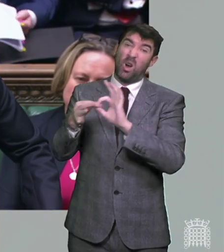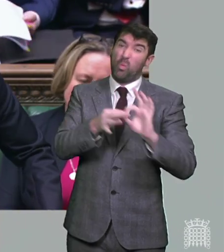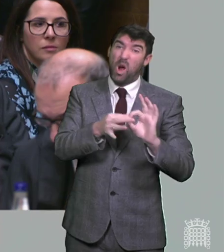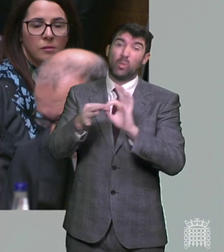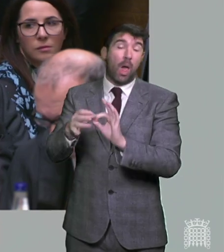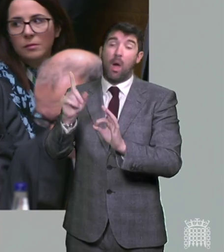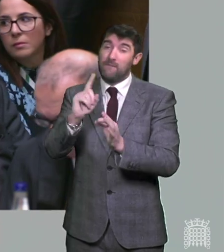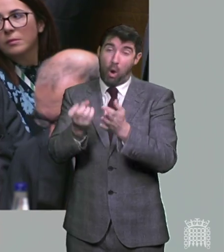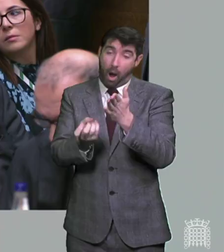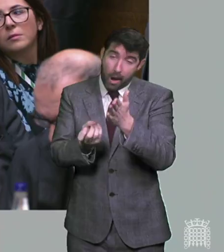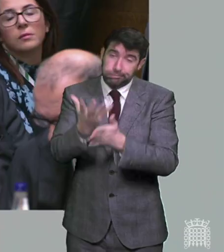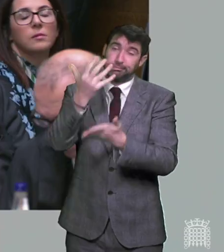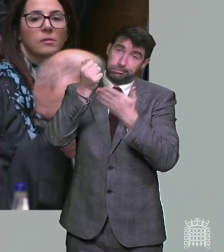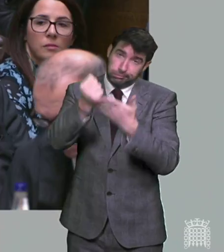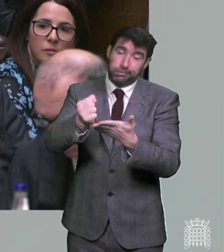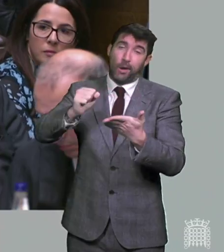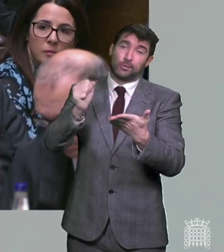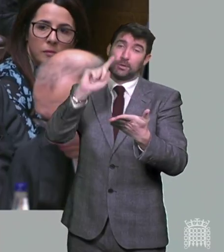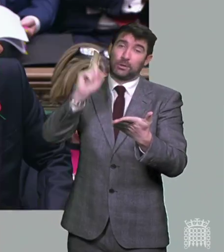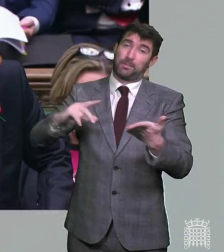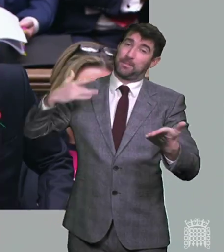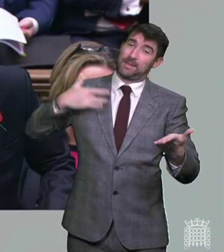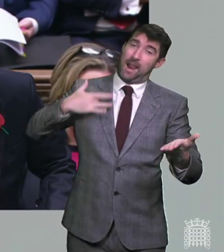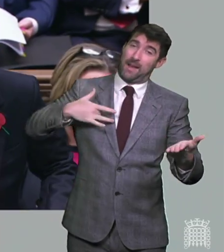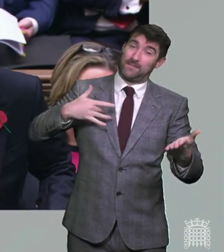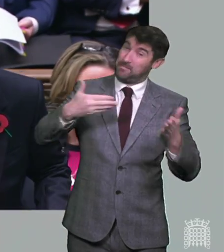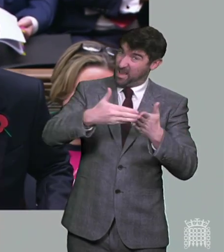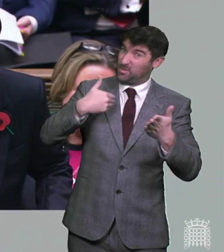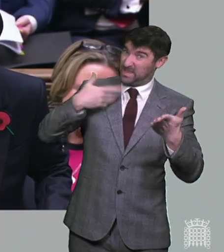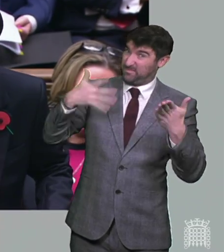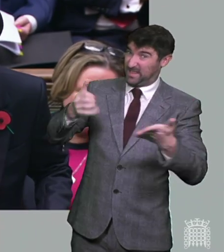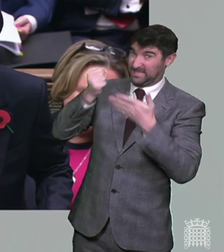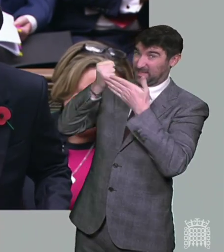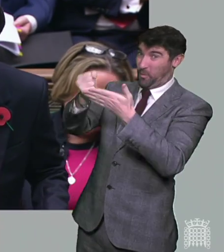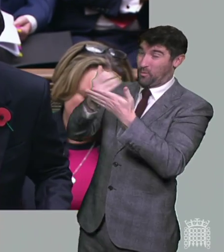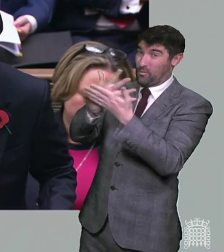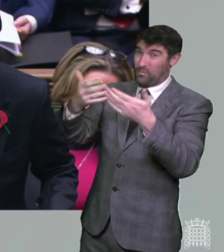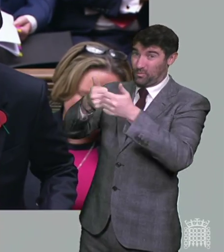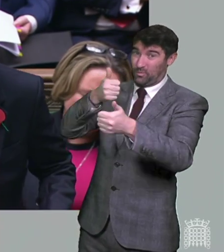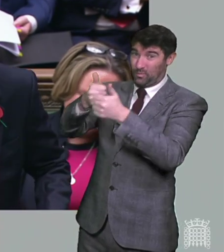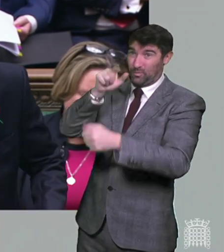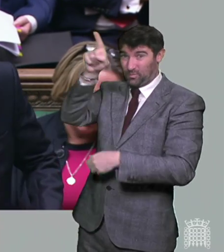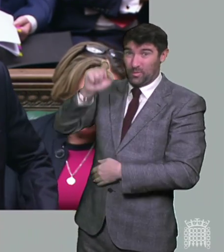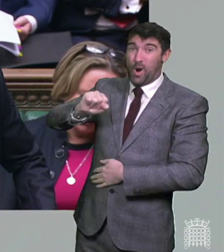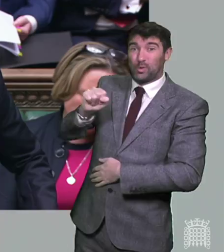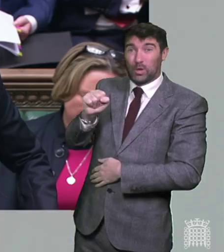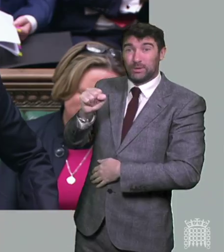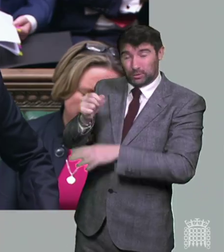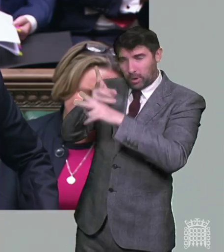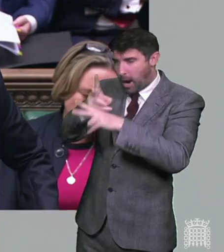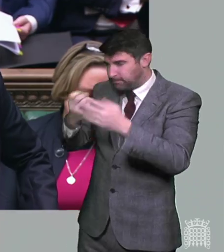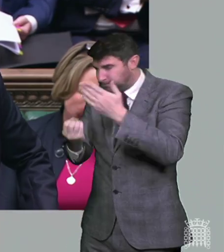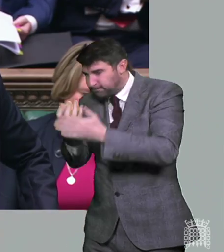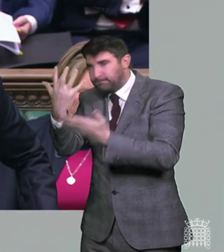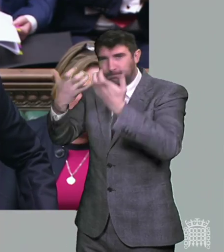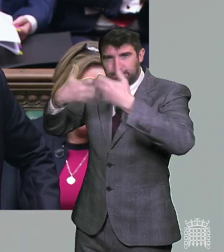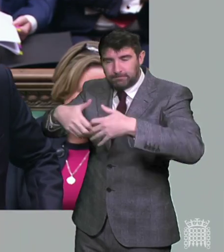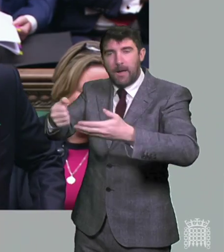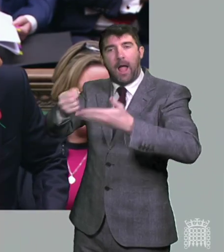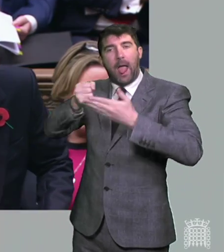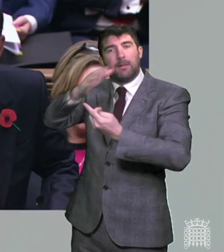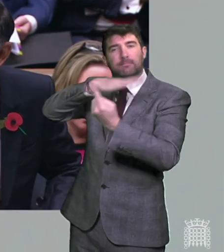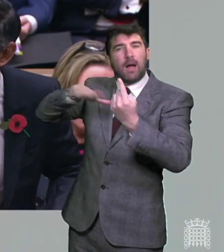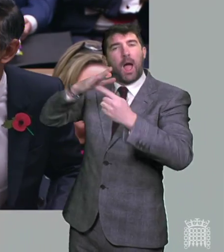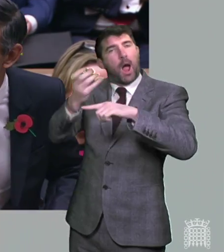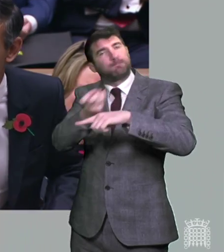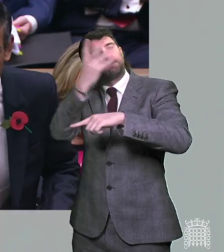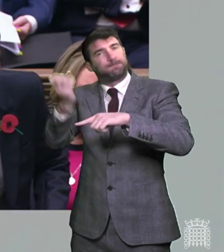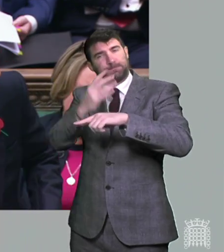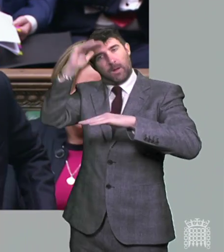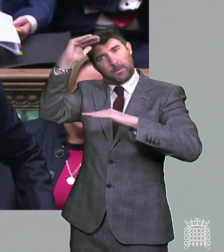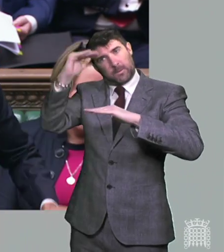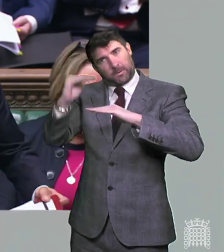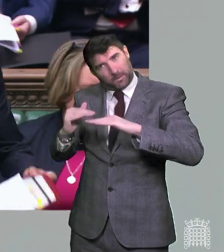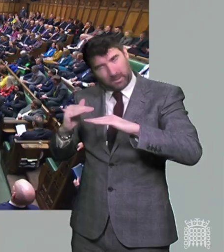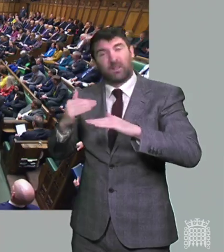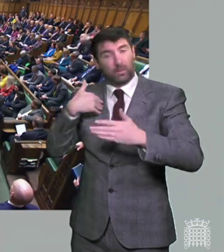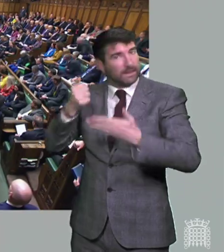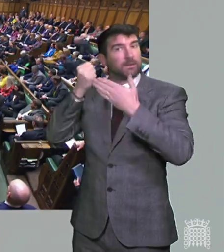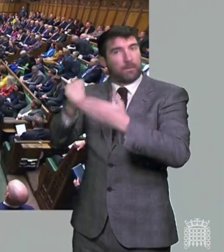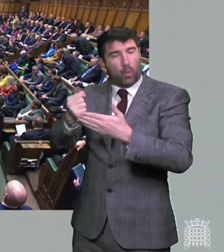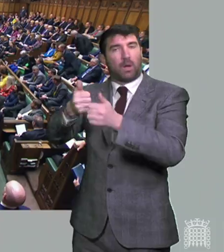Part of that is actually supporting Scottish energy producers, and the honourable Gentleman is right: they have a vital role to play in enabling our transition to net zero and improving our energy security, and those Scottish companies will have our full support.